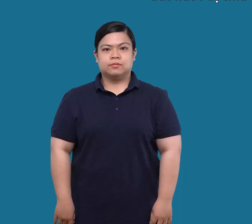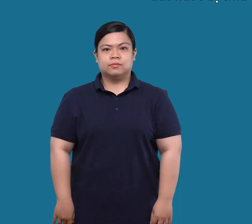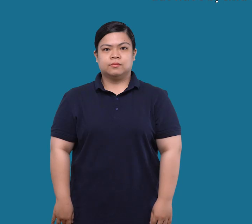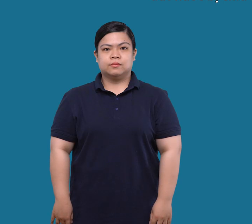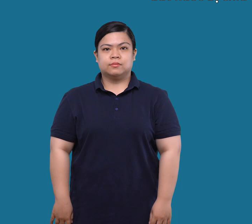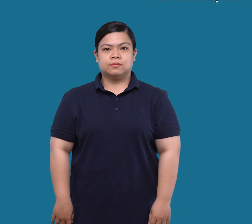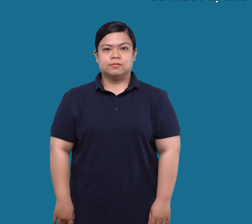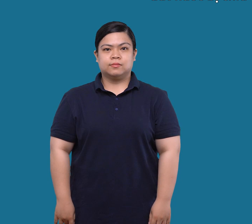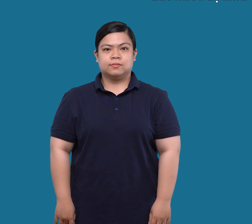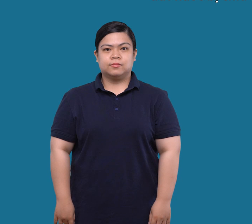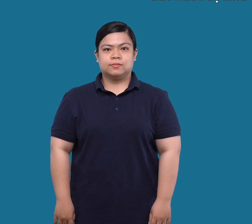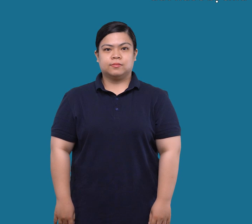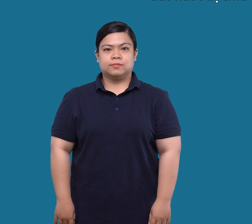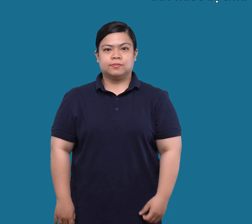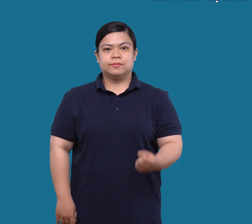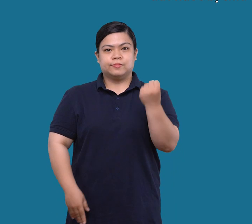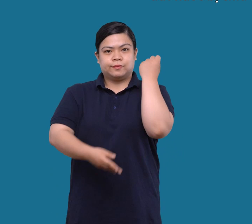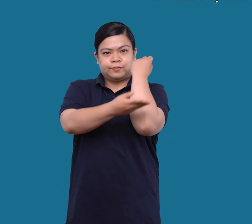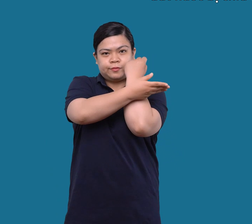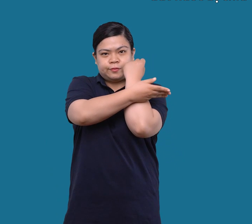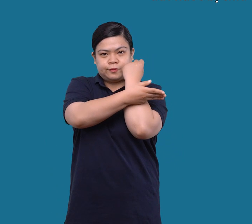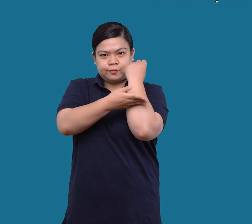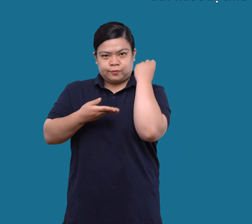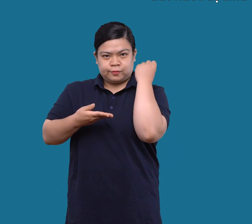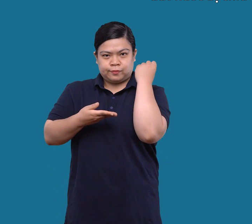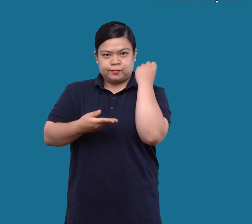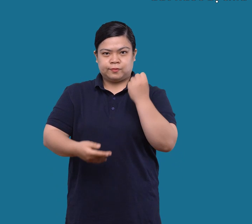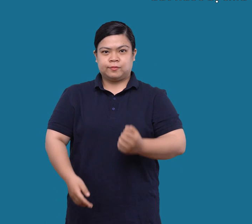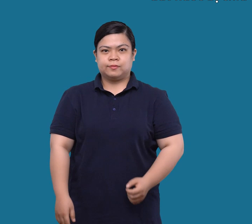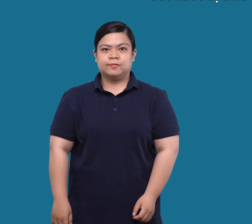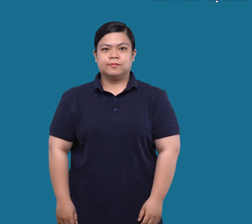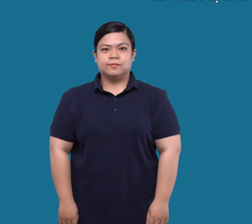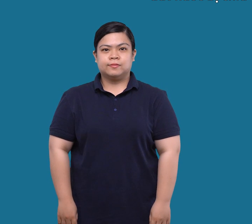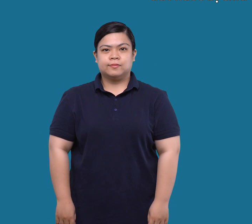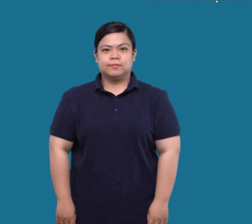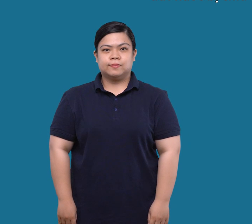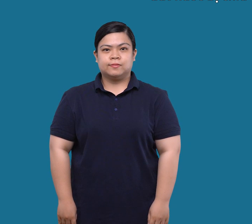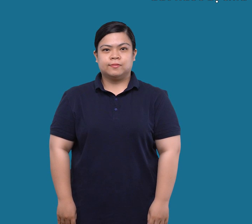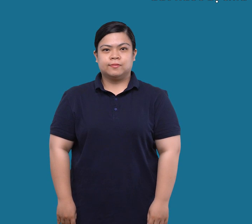đất nước bị chia cắt (Việt Nam)